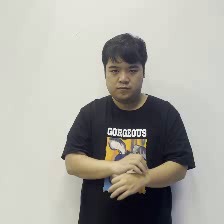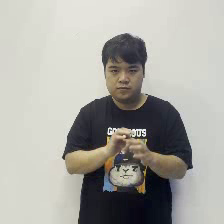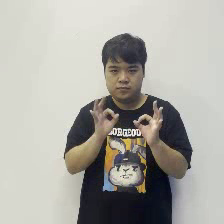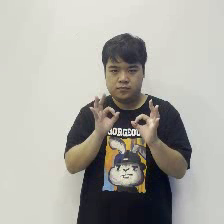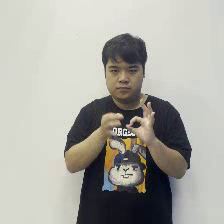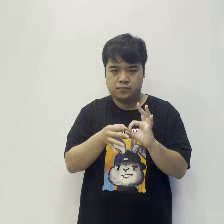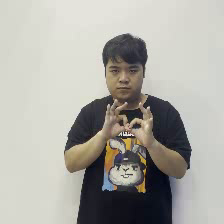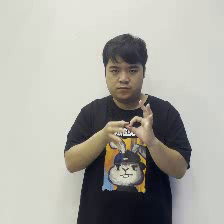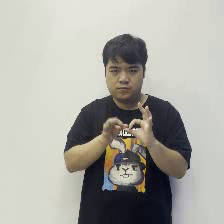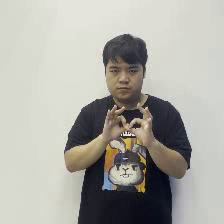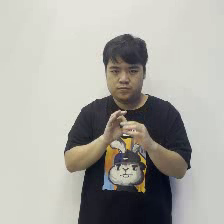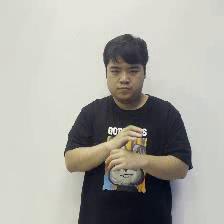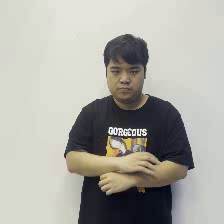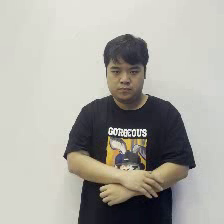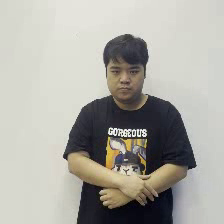Rau